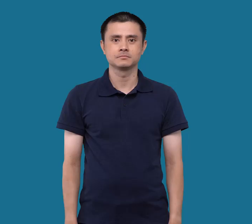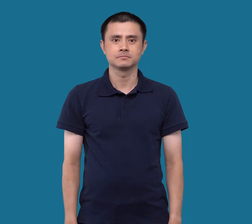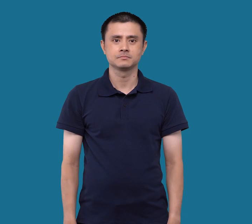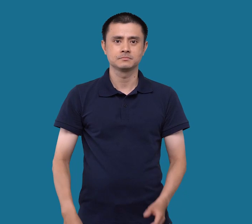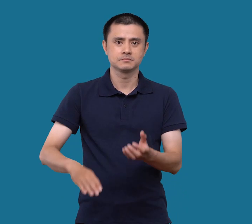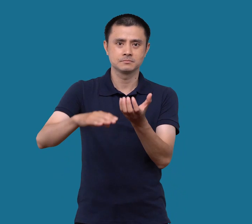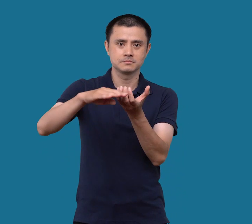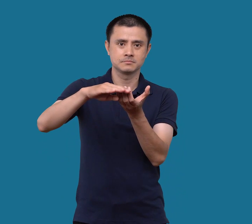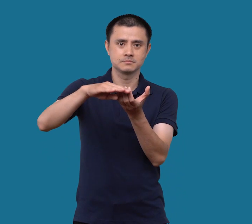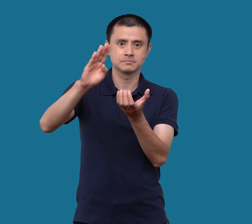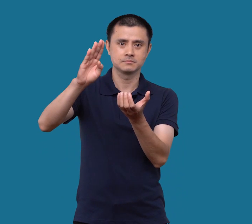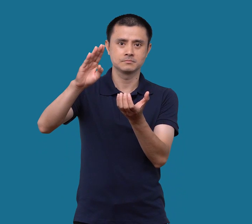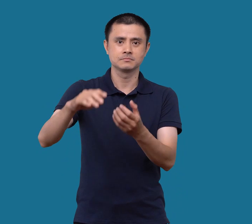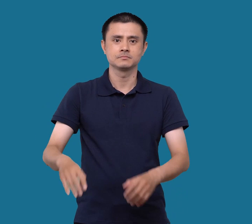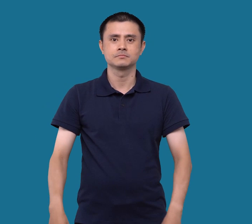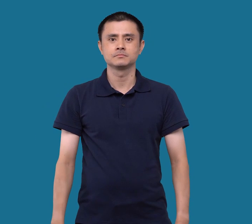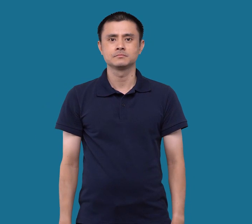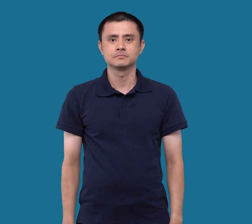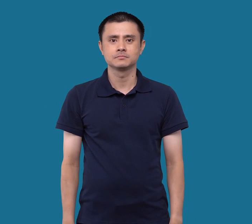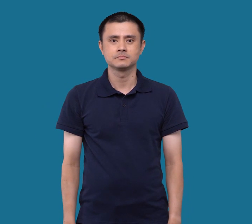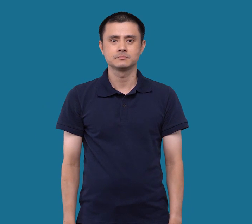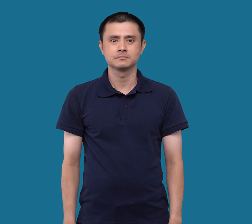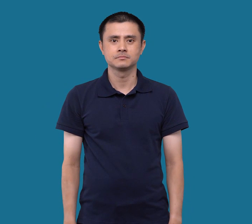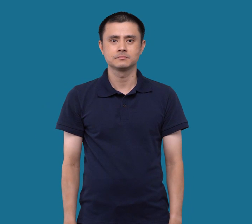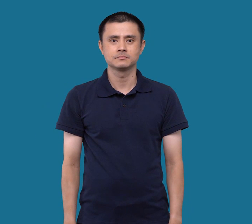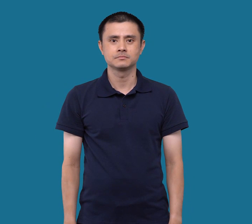bắc bán cầu